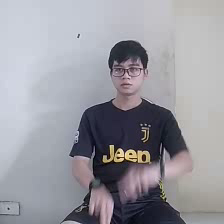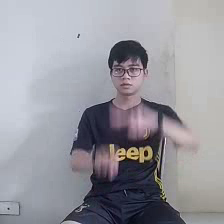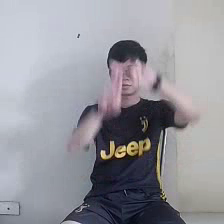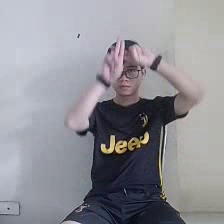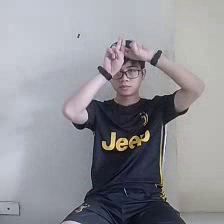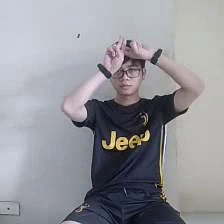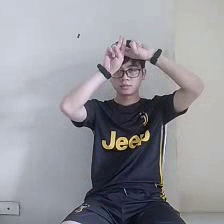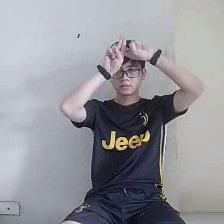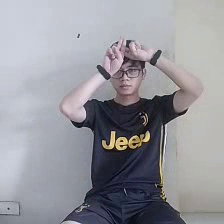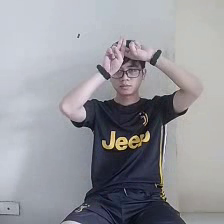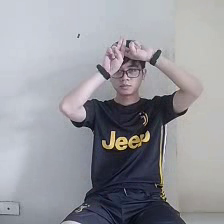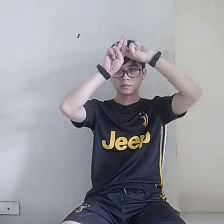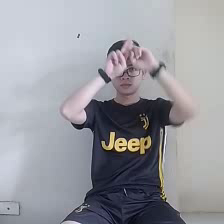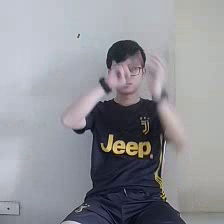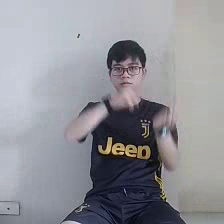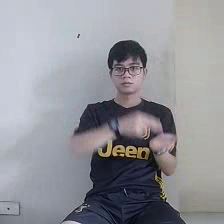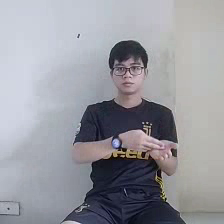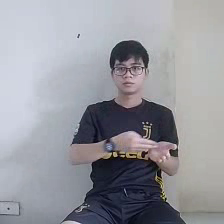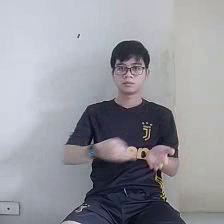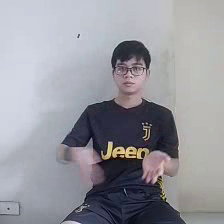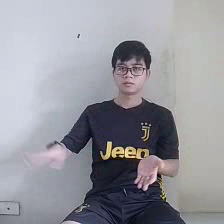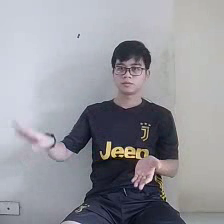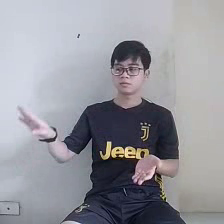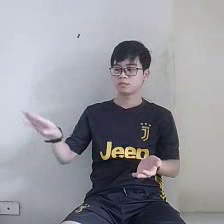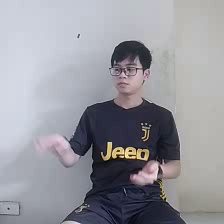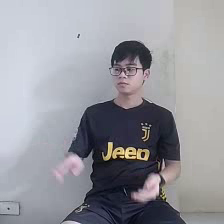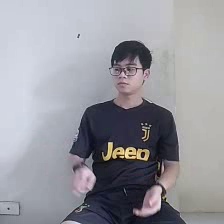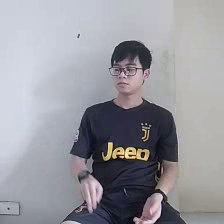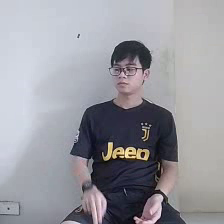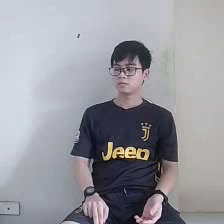Xuất viện